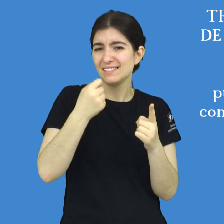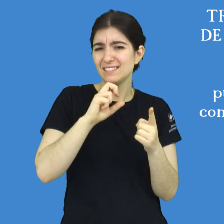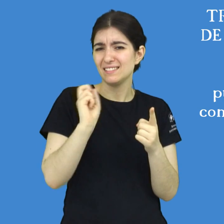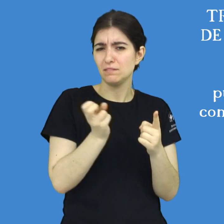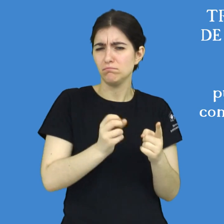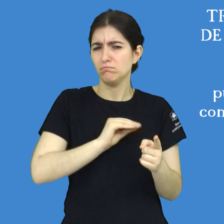etc